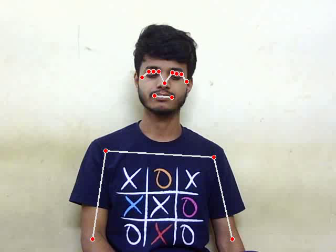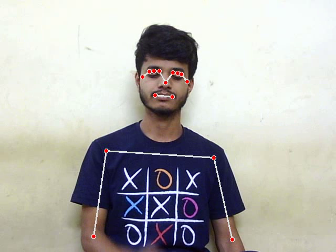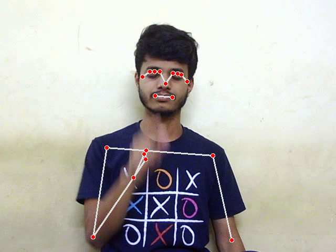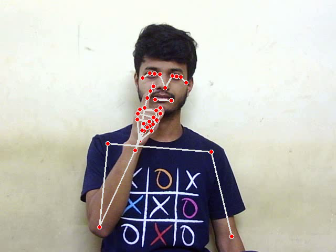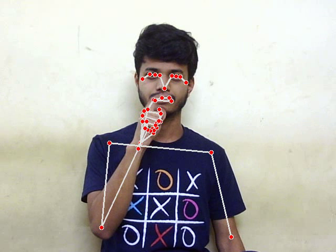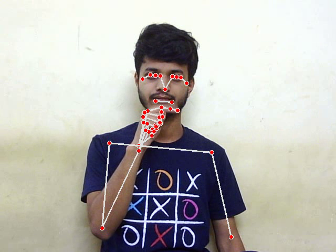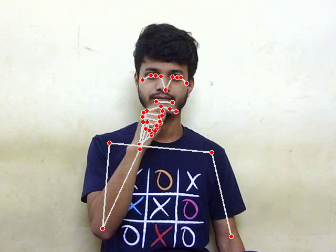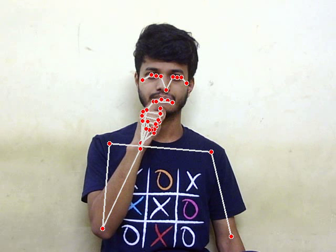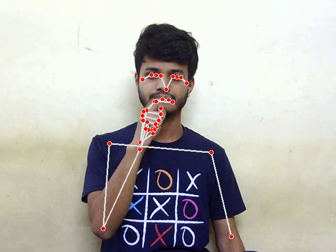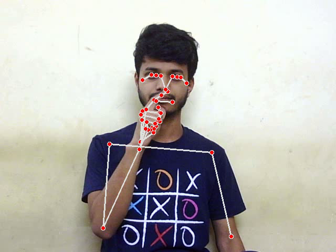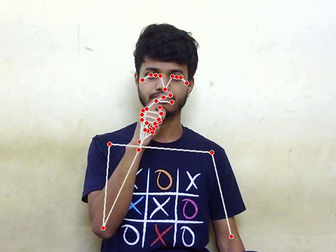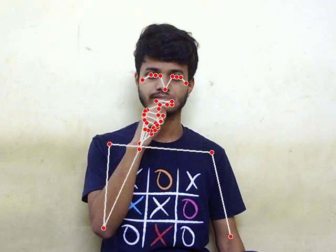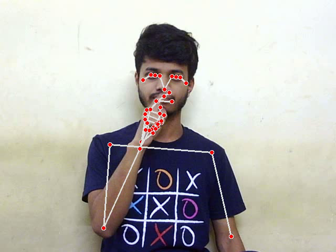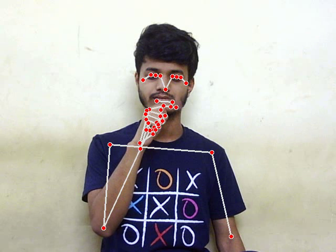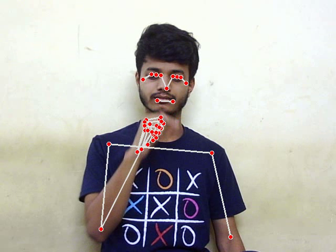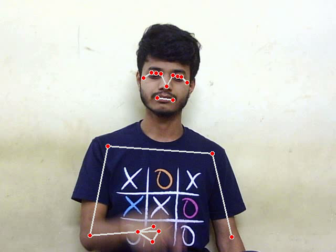who